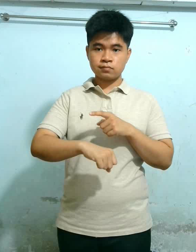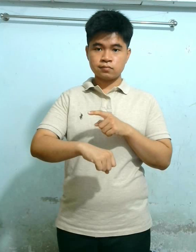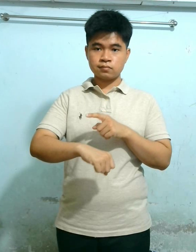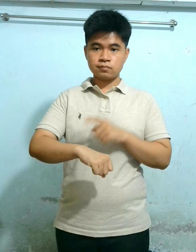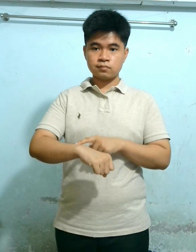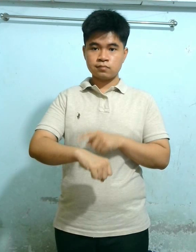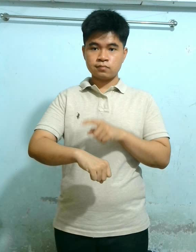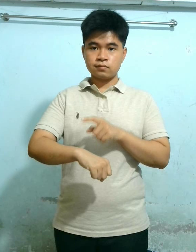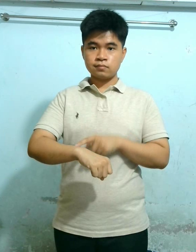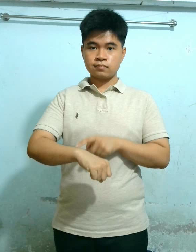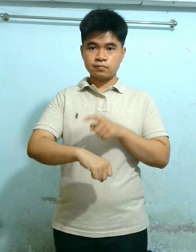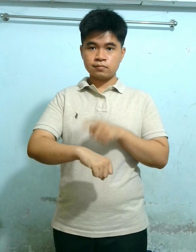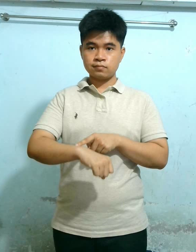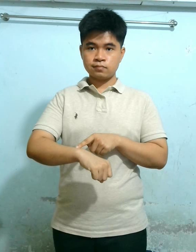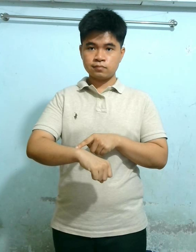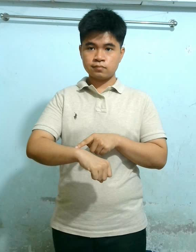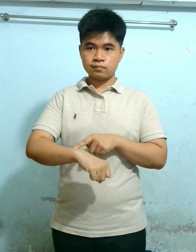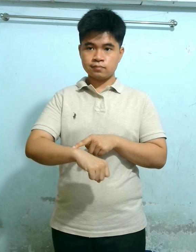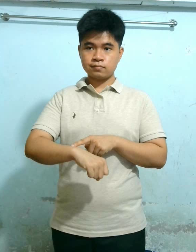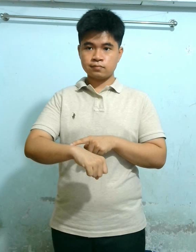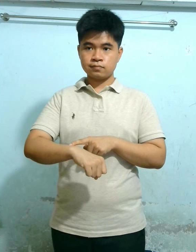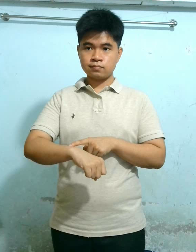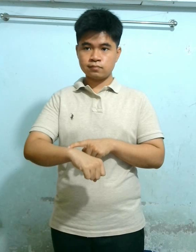gio